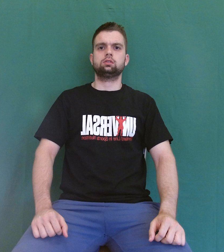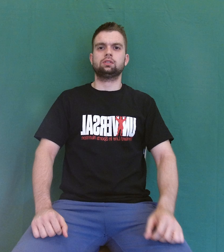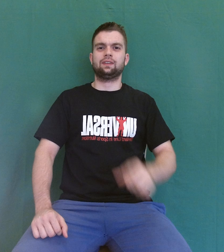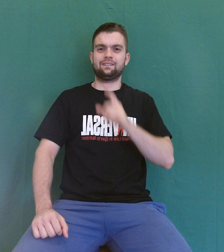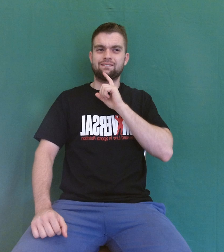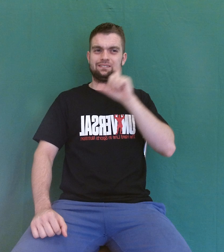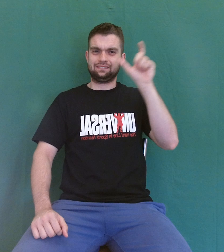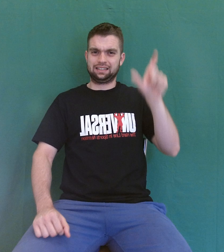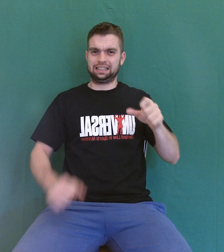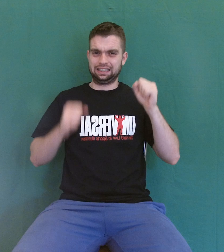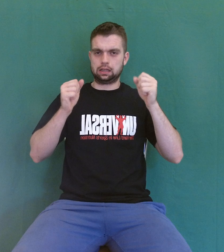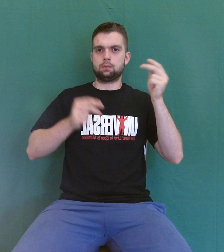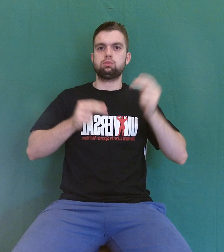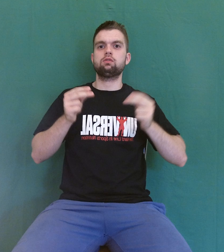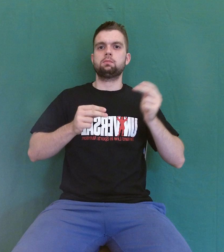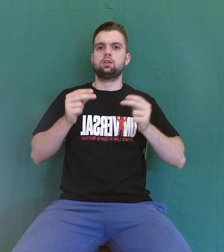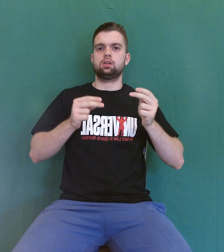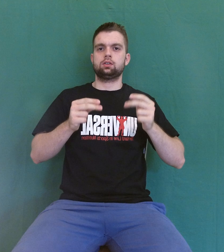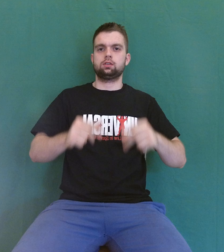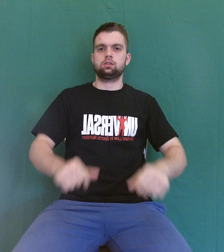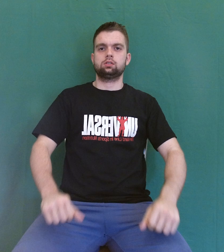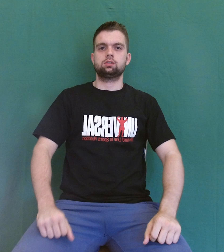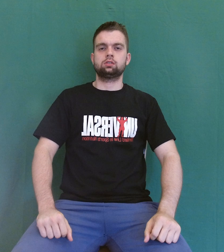ΙΔΙΑ ΥΓΕΙΑ ΠΡΟΒΛΗΜΑ